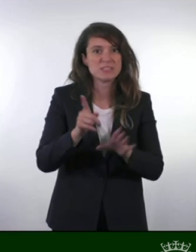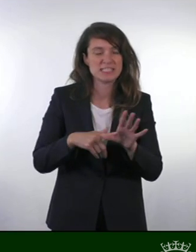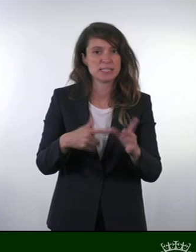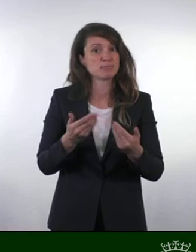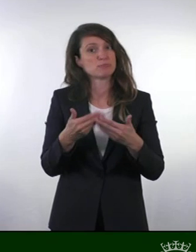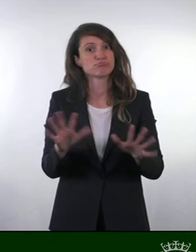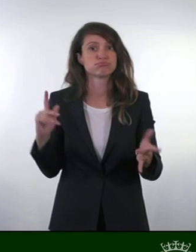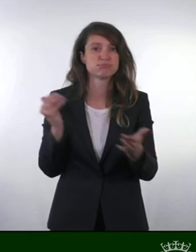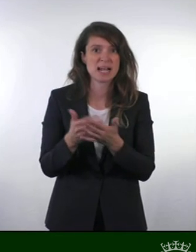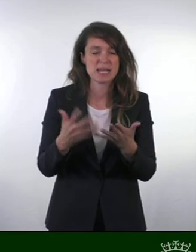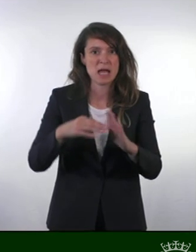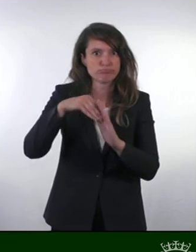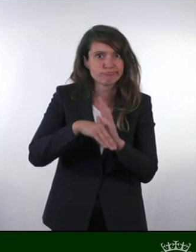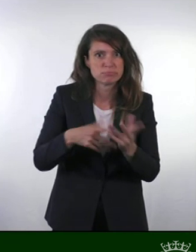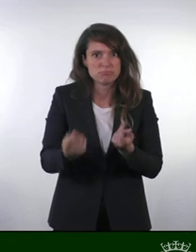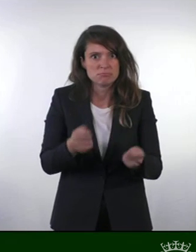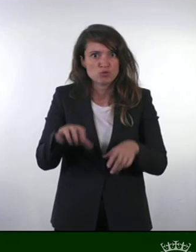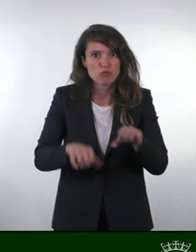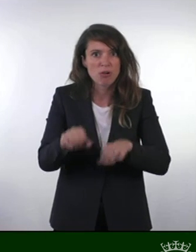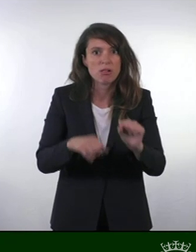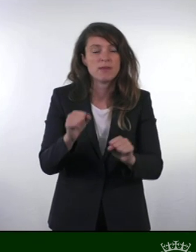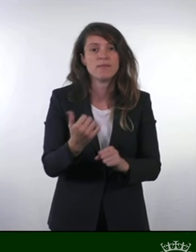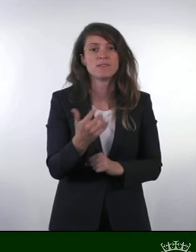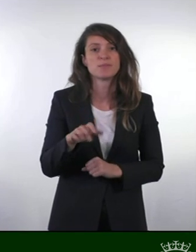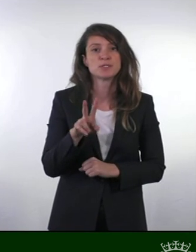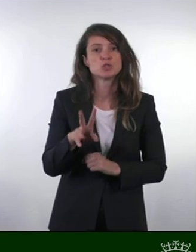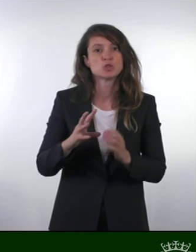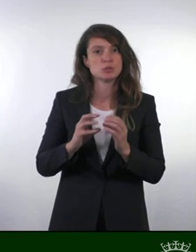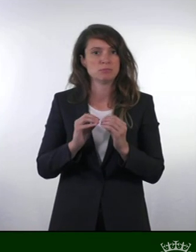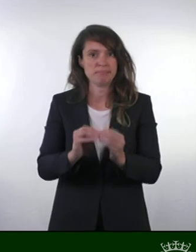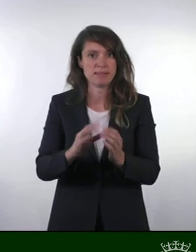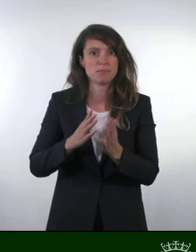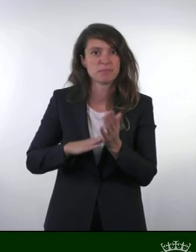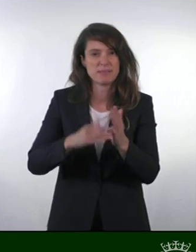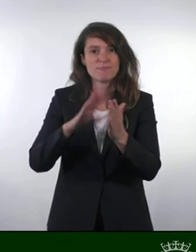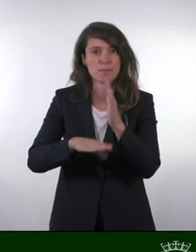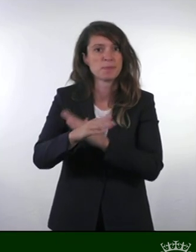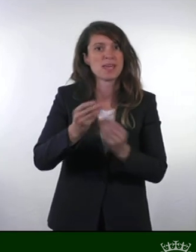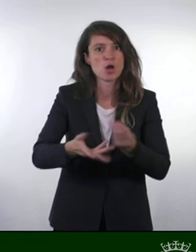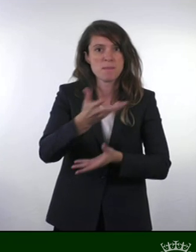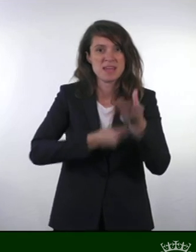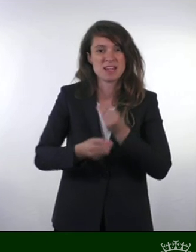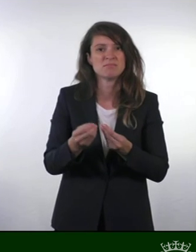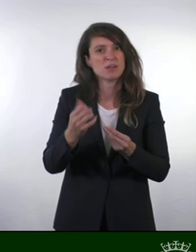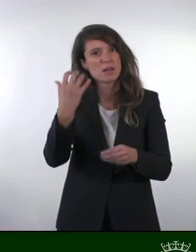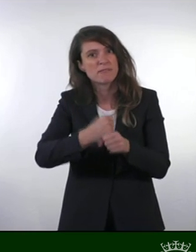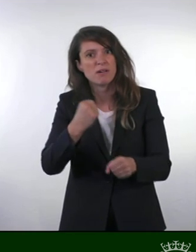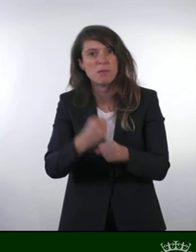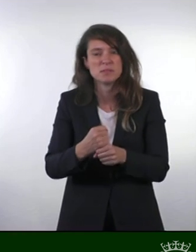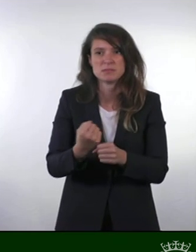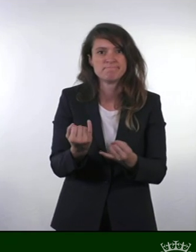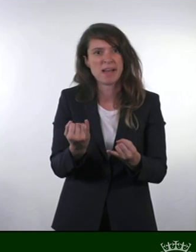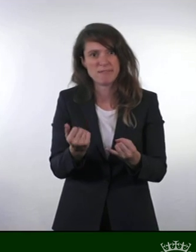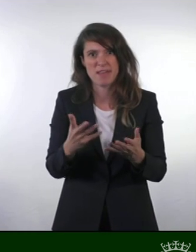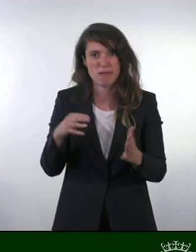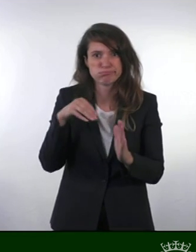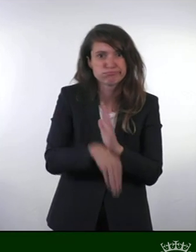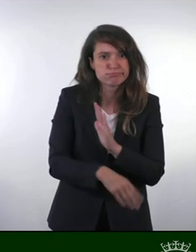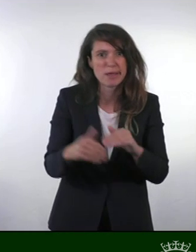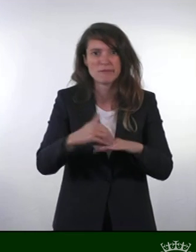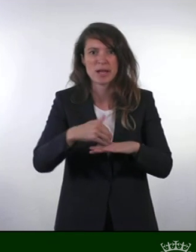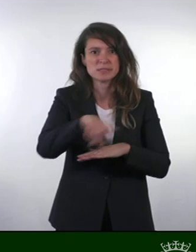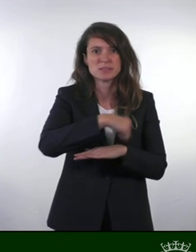Despite the arts sector’s contributing more than £5.2 billion each year to our economy, the Government have failed to assist it as it hurtles towards the brink of collapse due to the coronavirus pandemic.